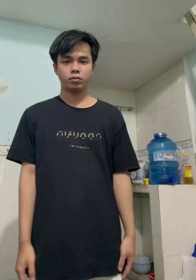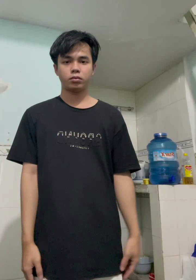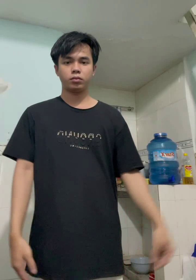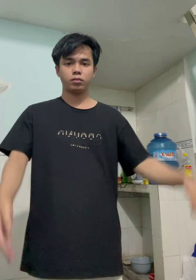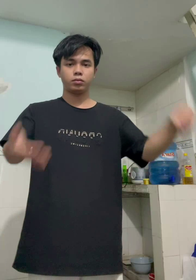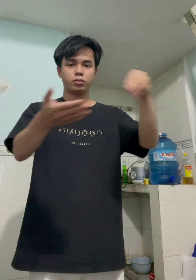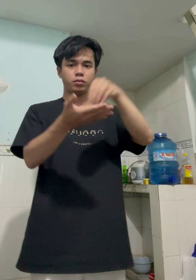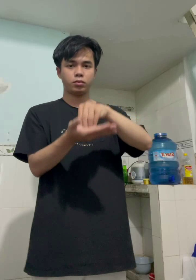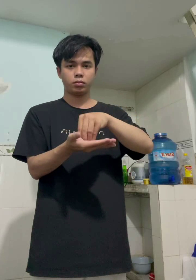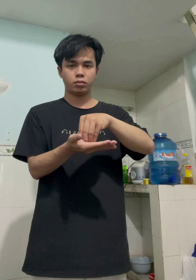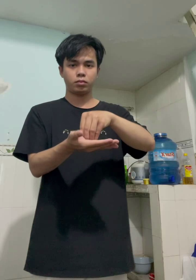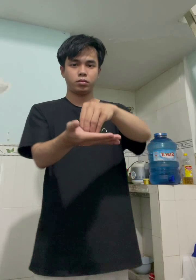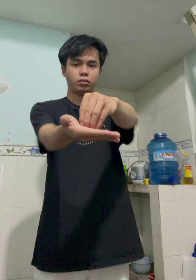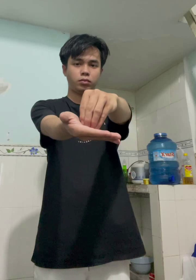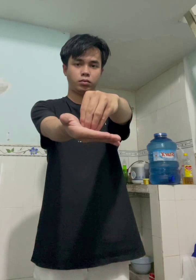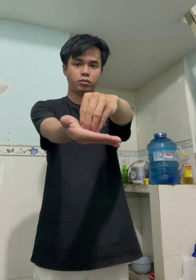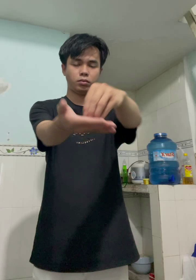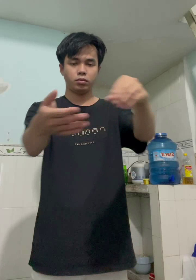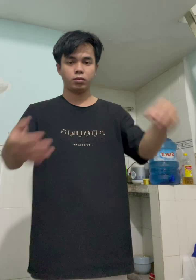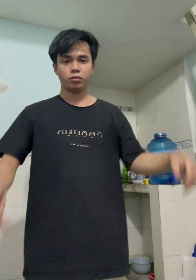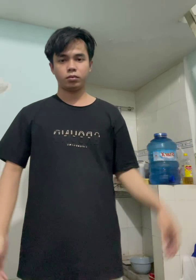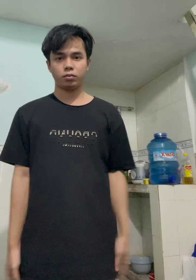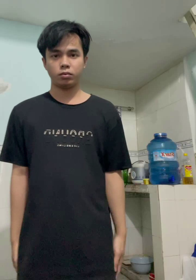san pham